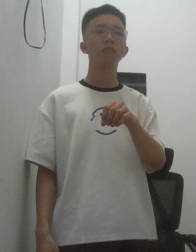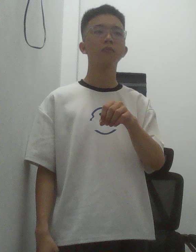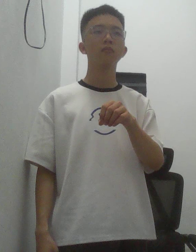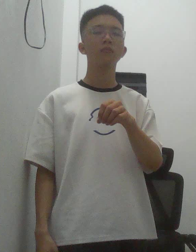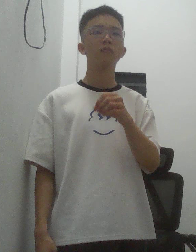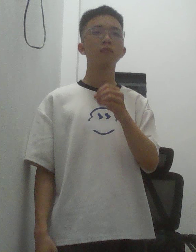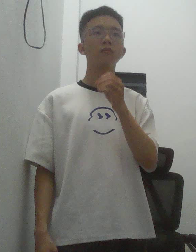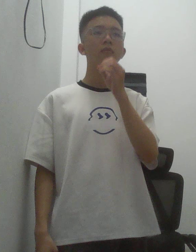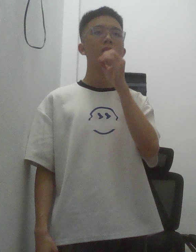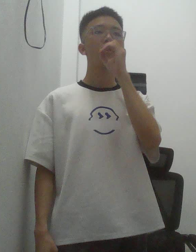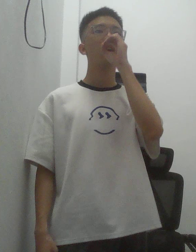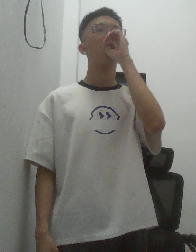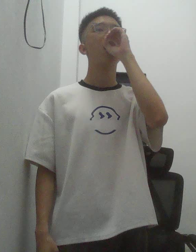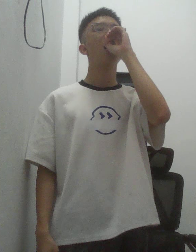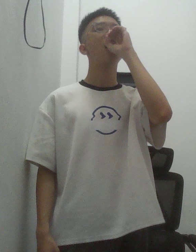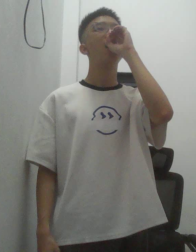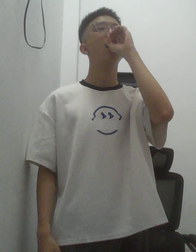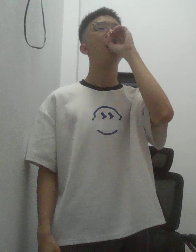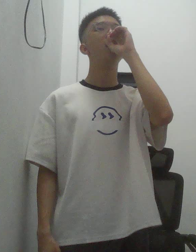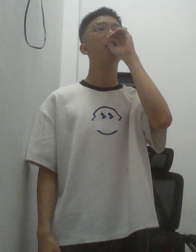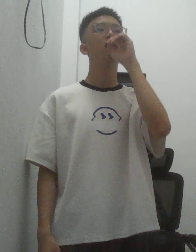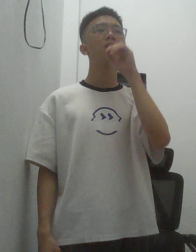uong